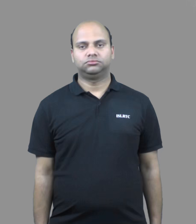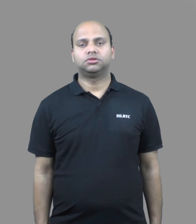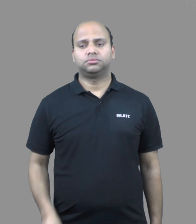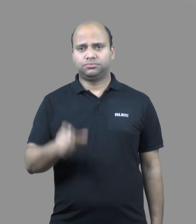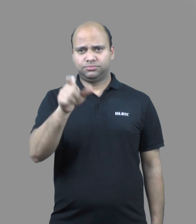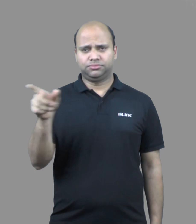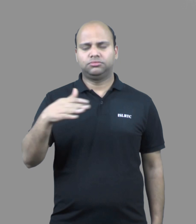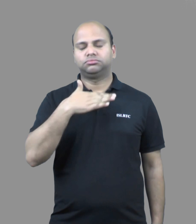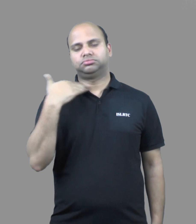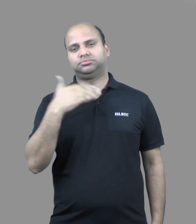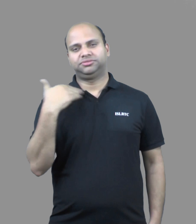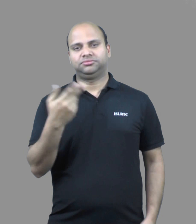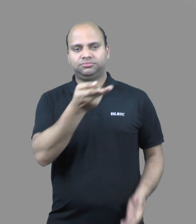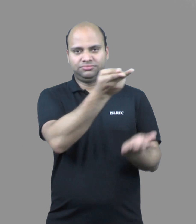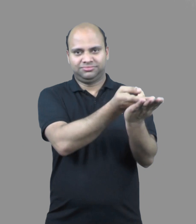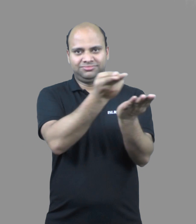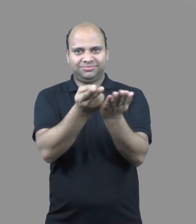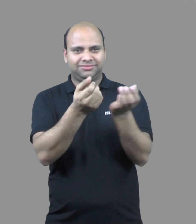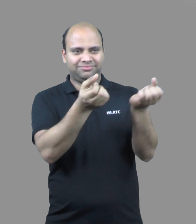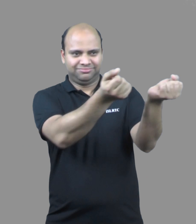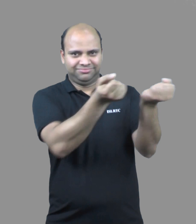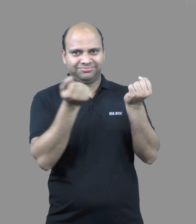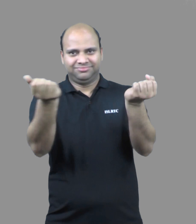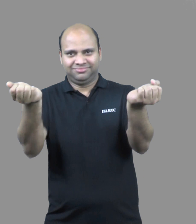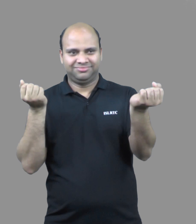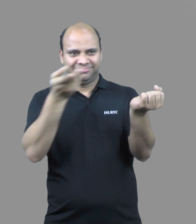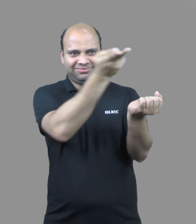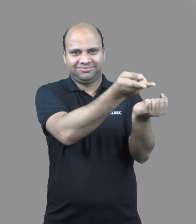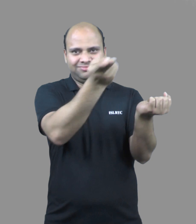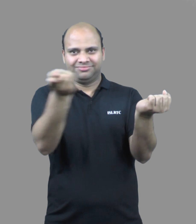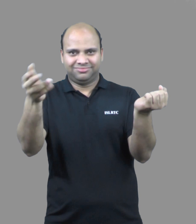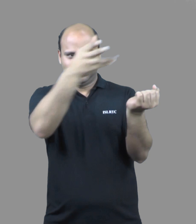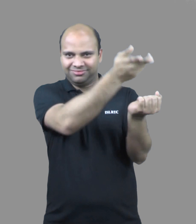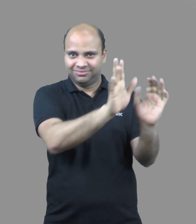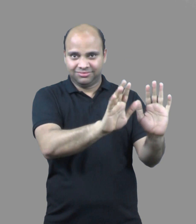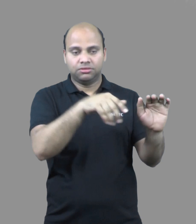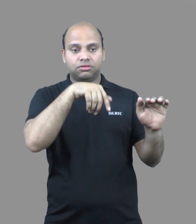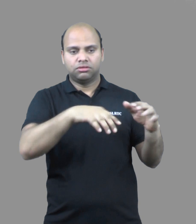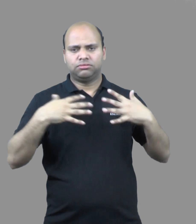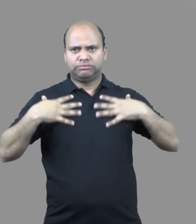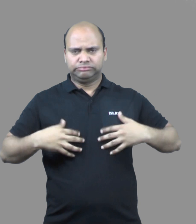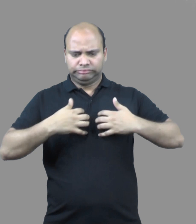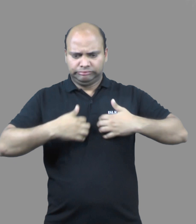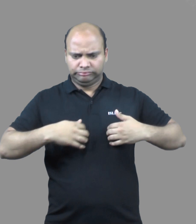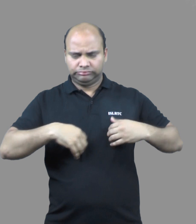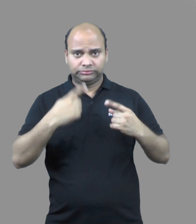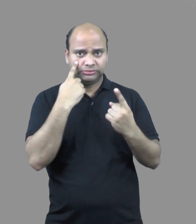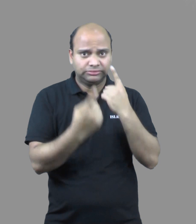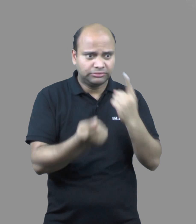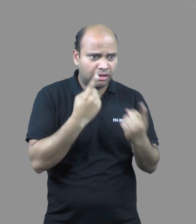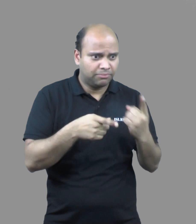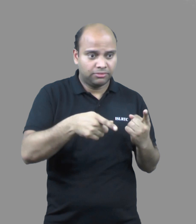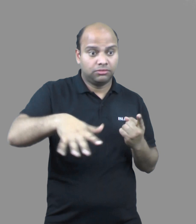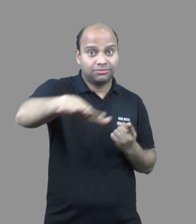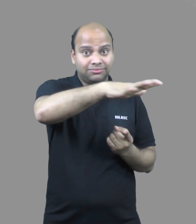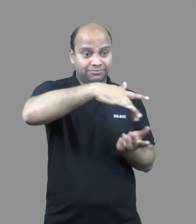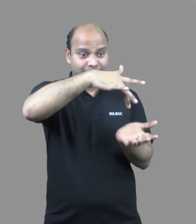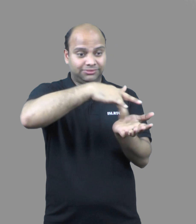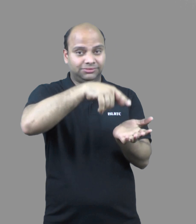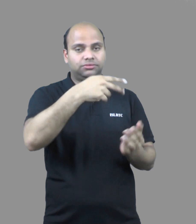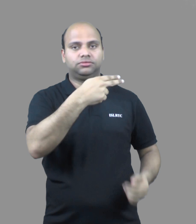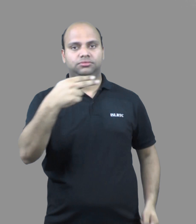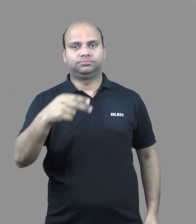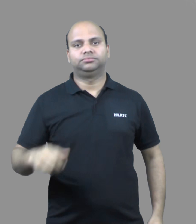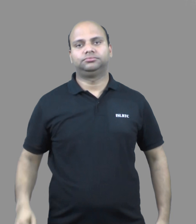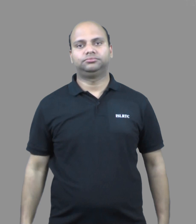Mortuary